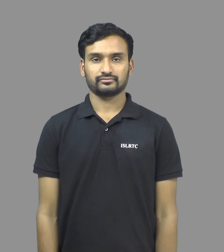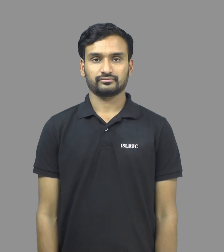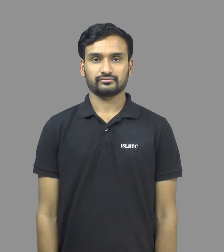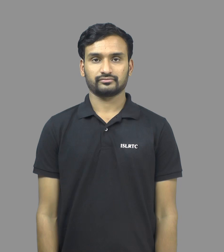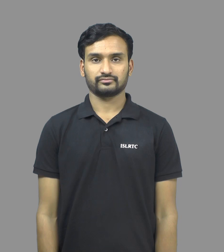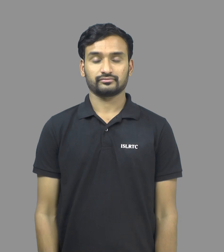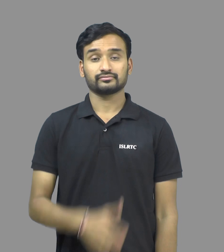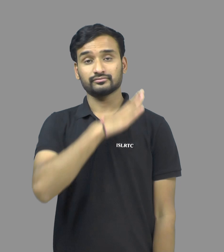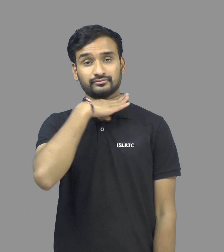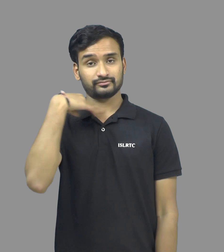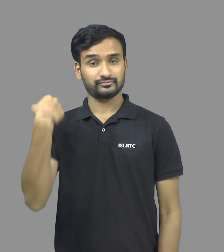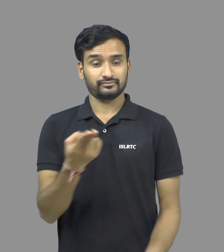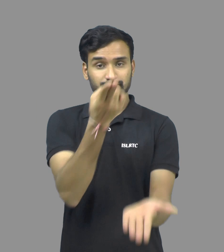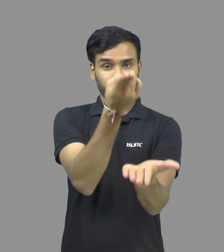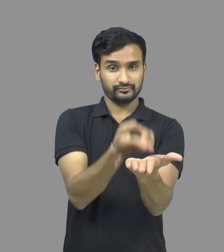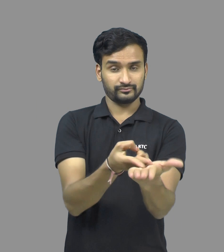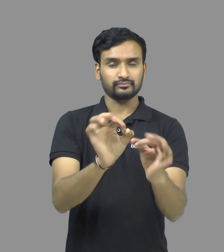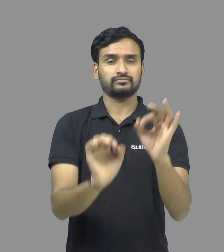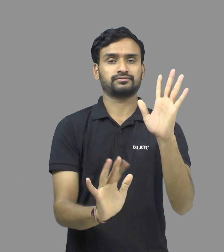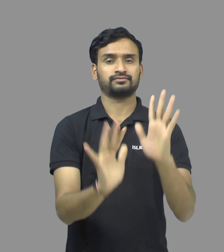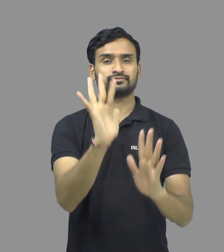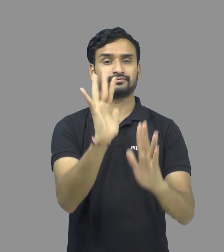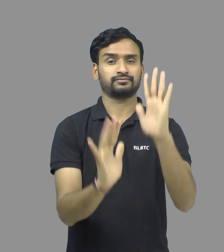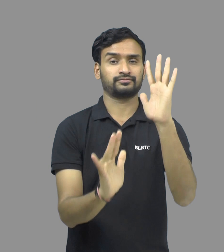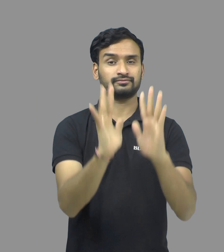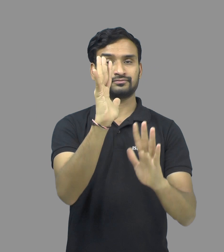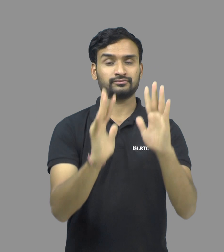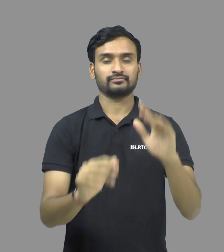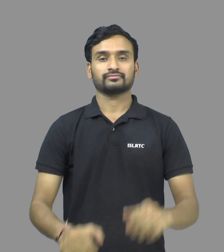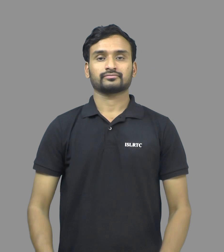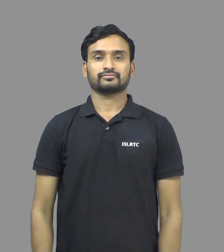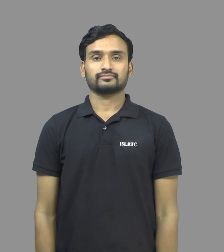Funeral (Pyre)